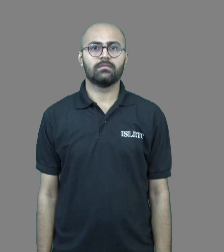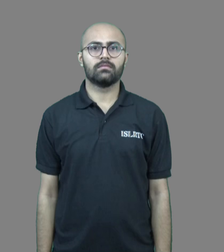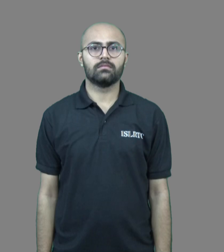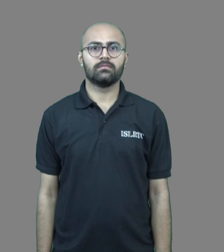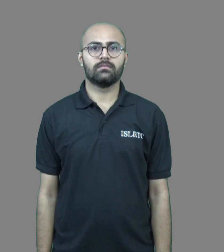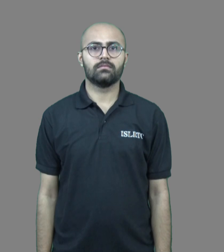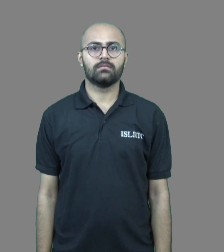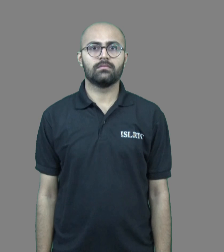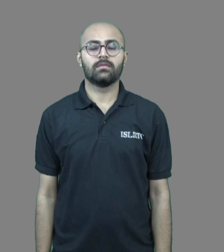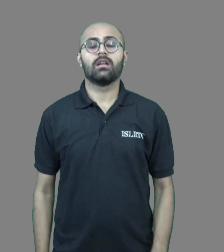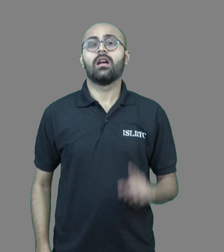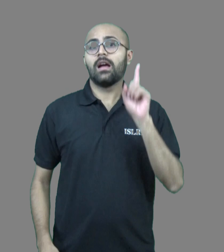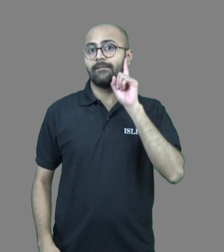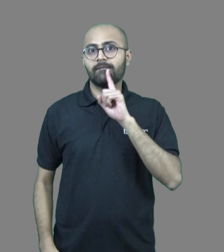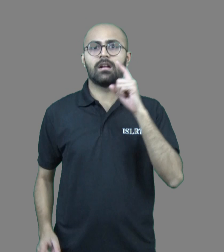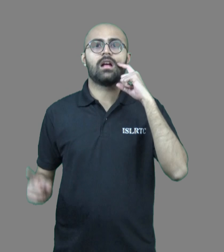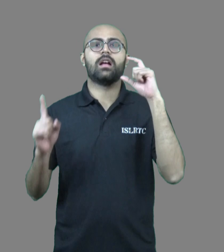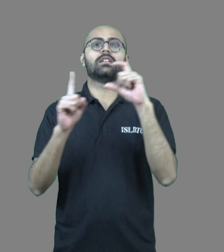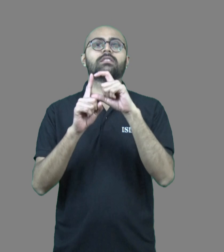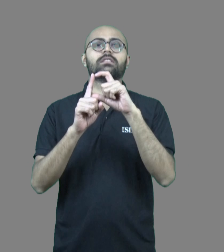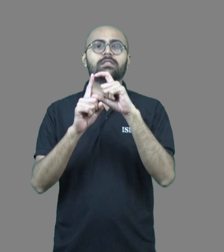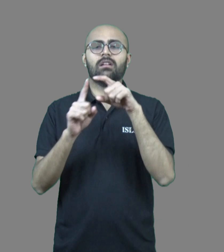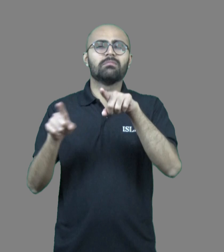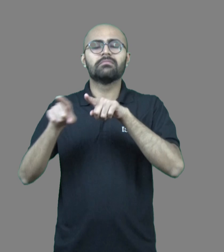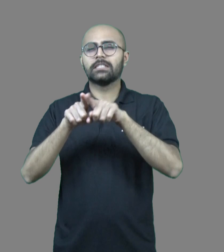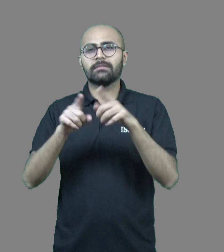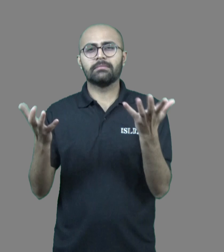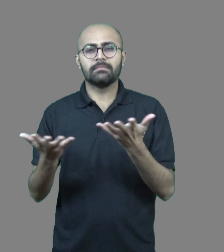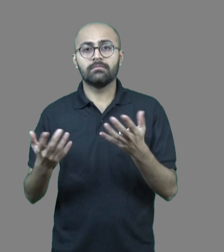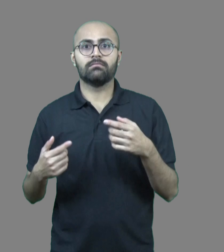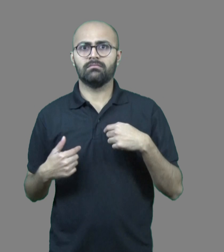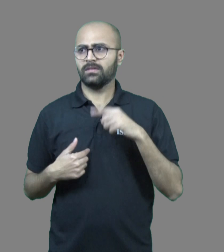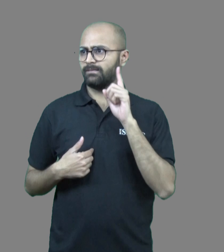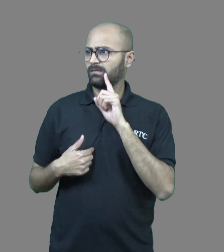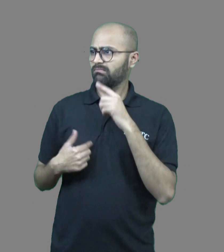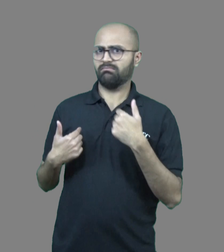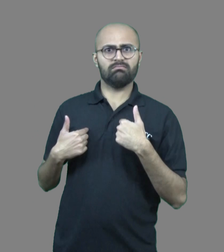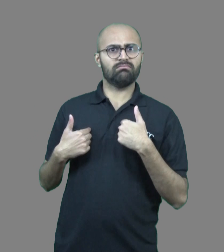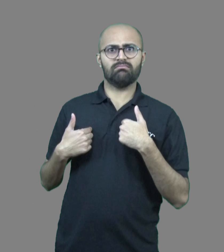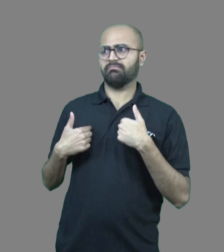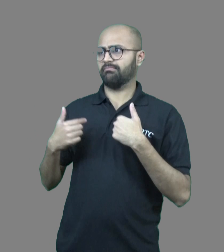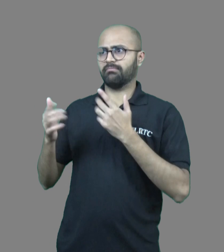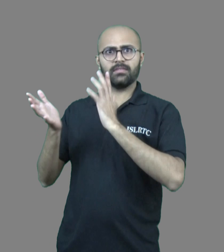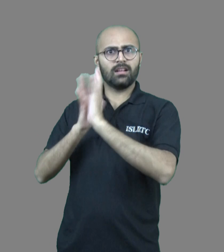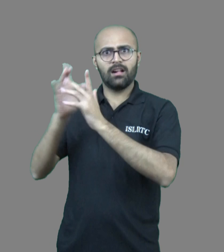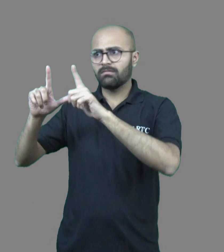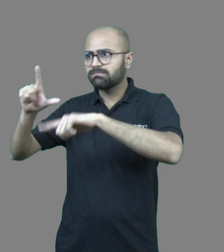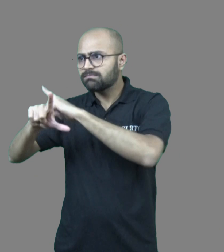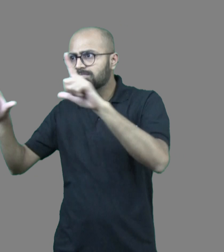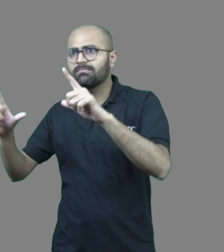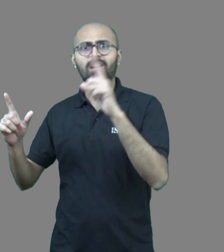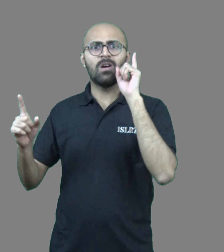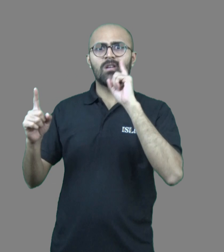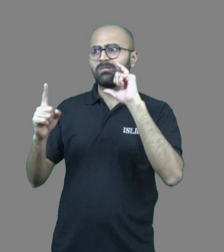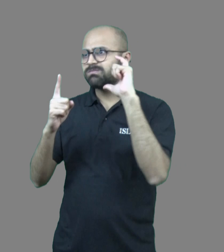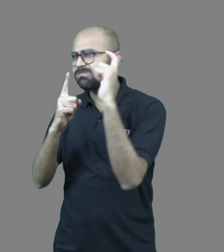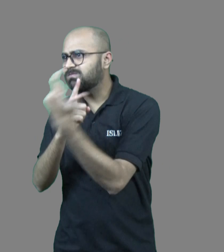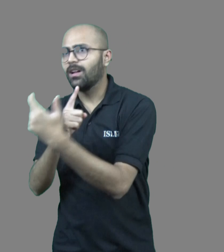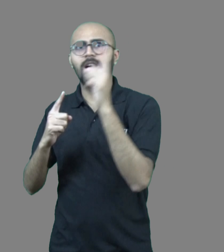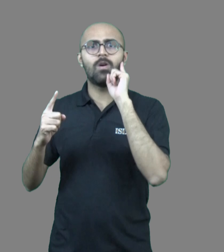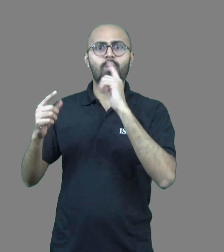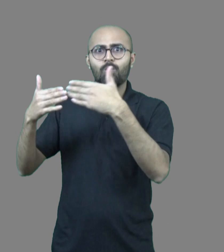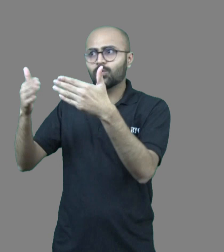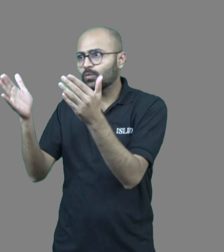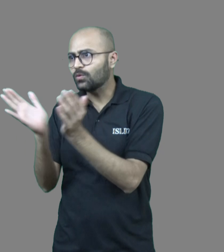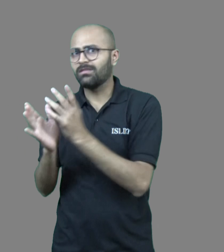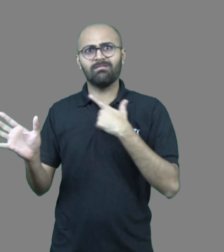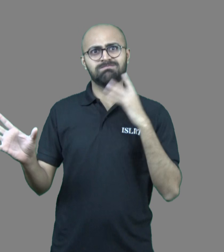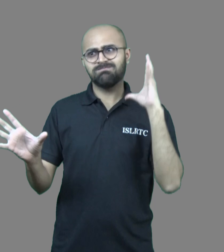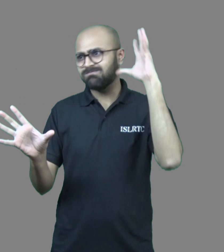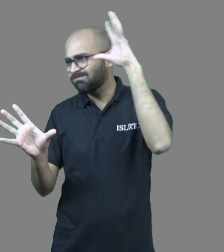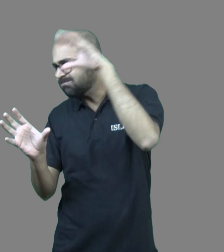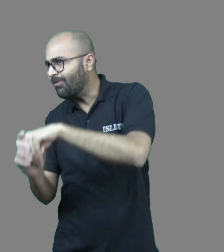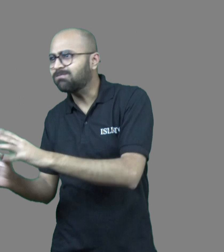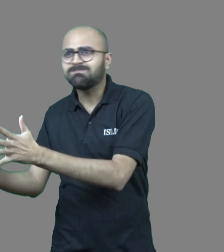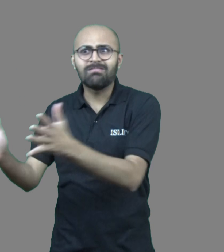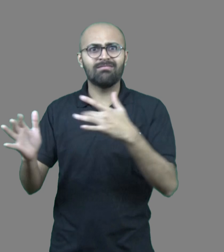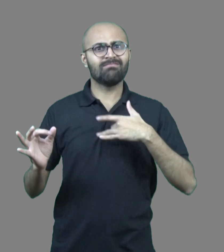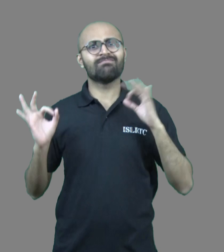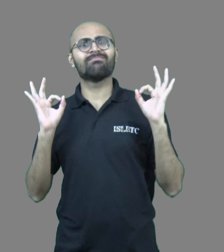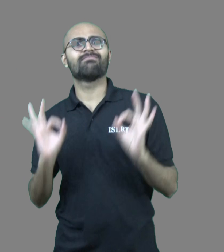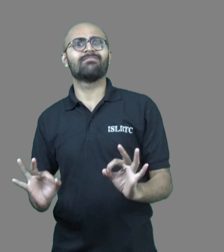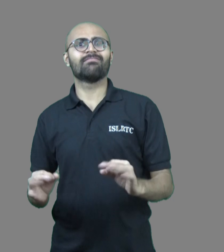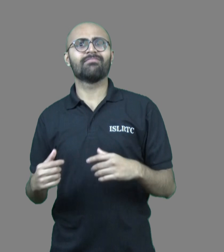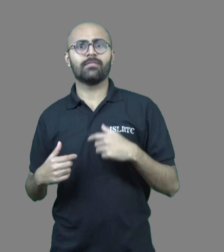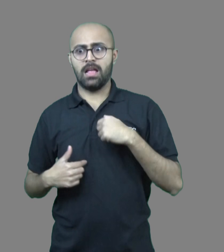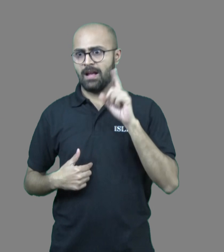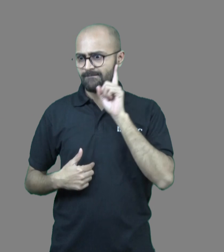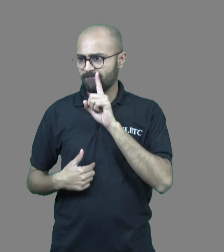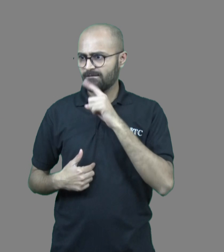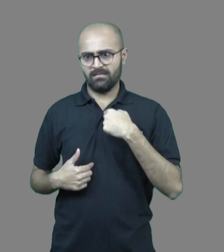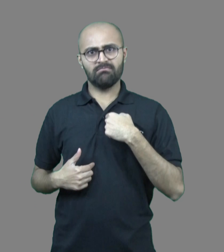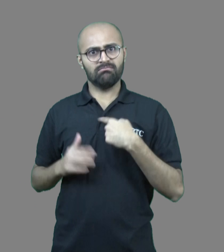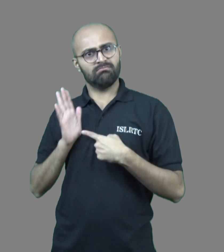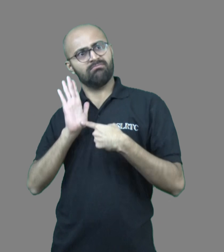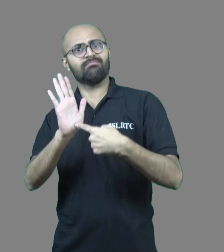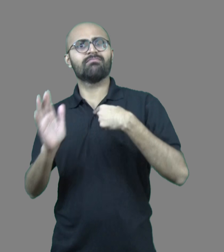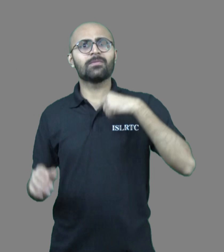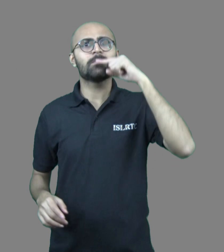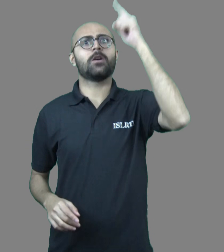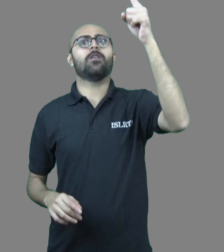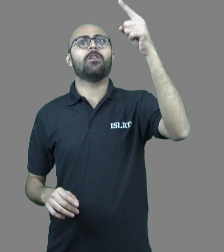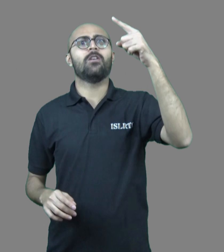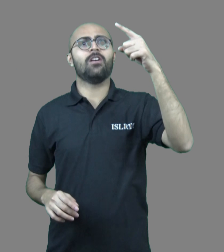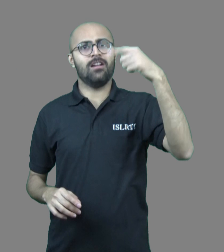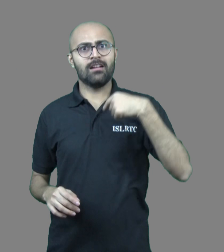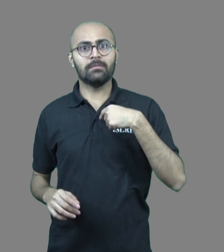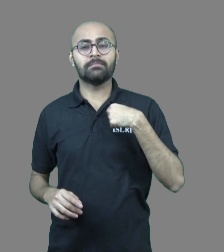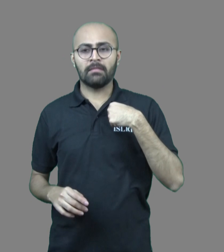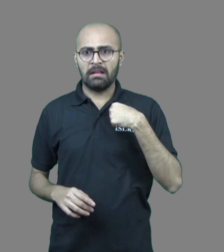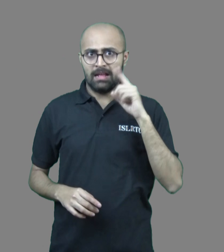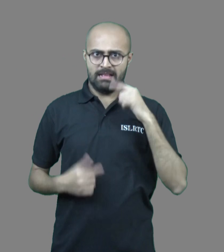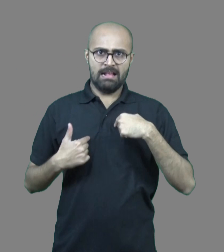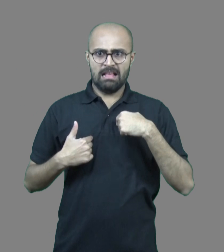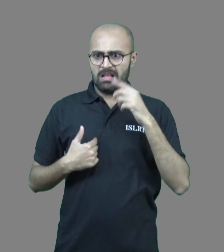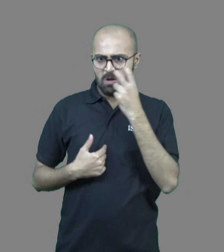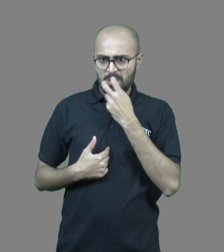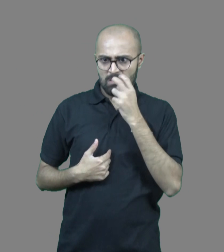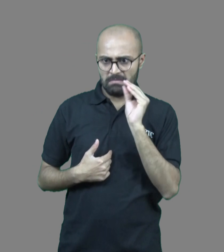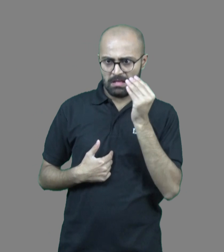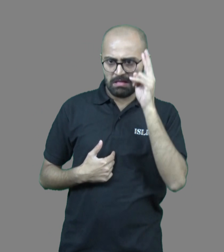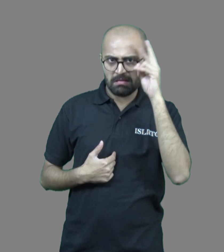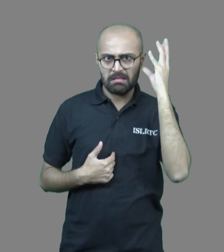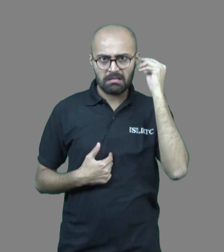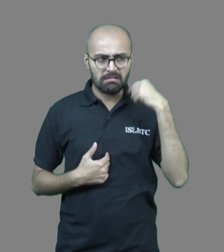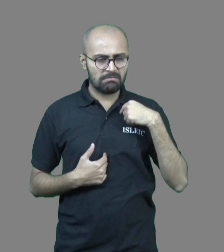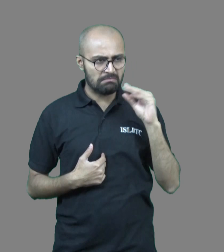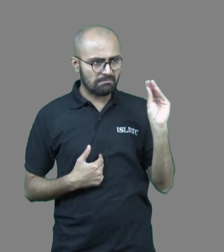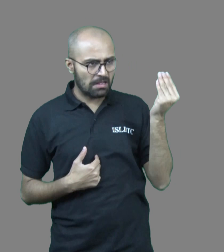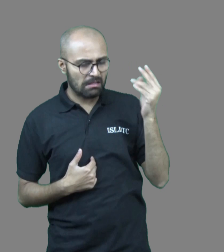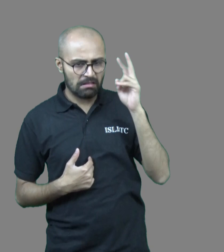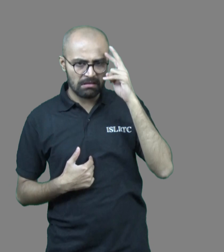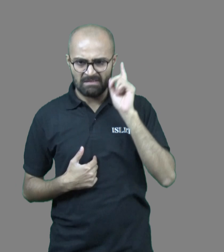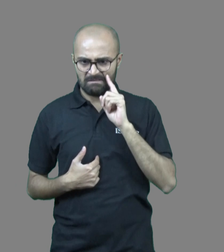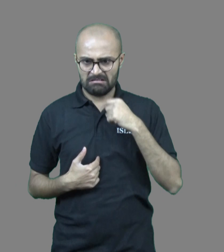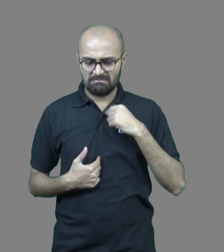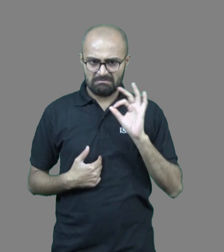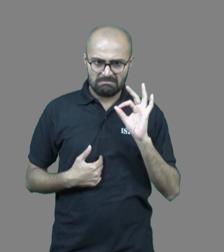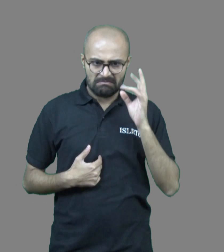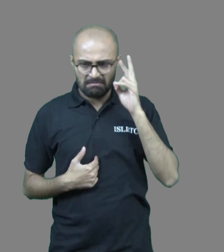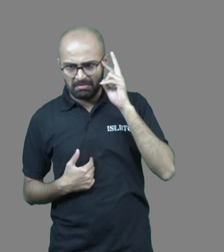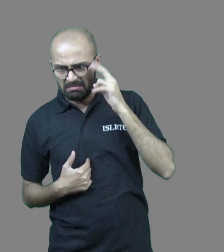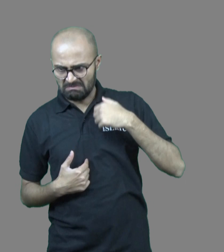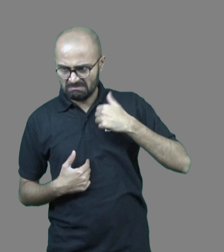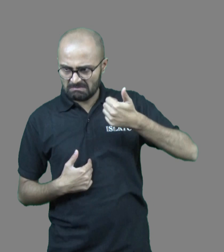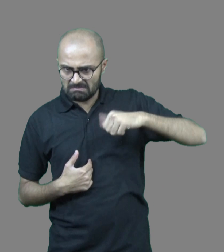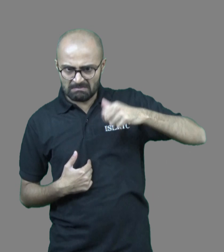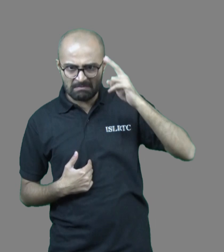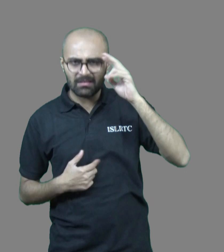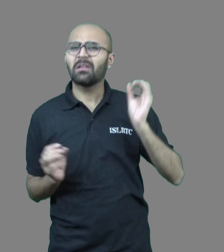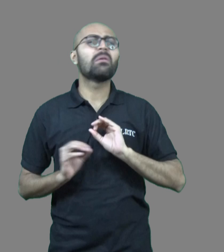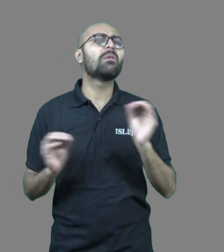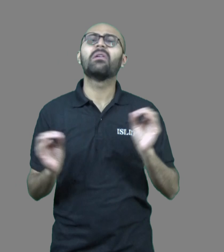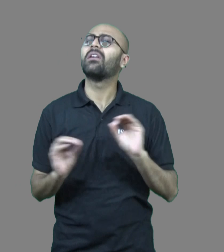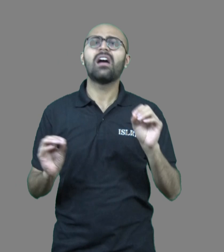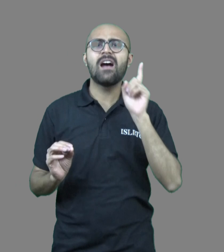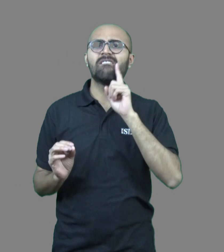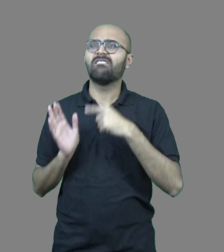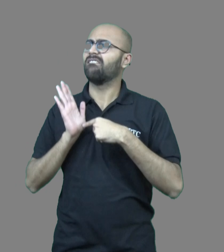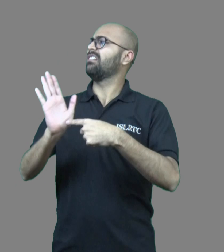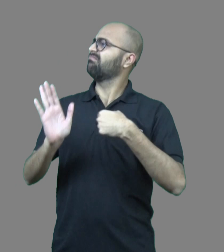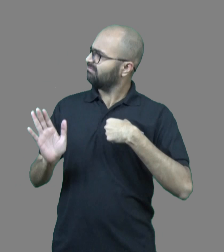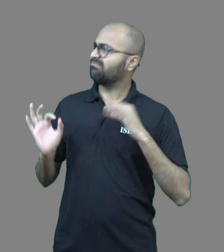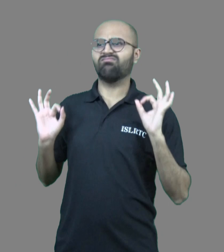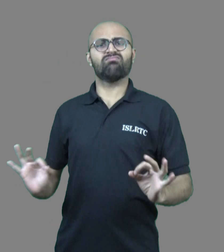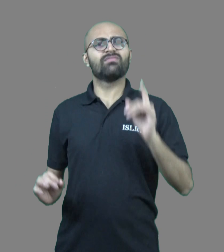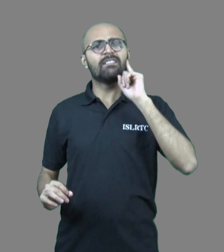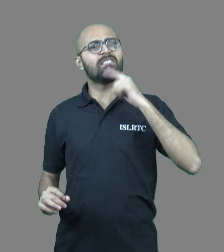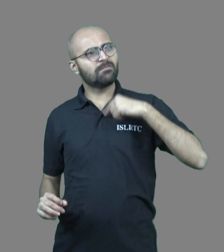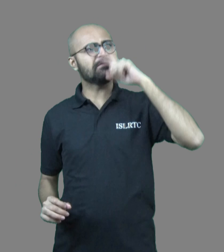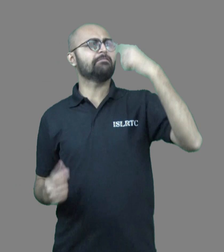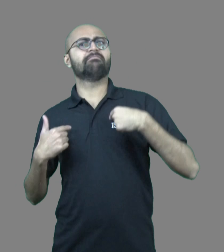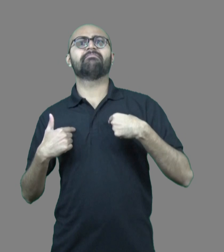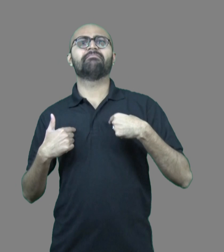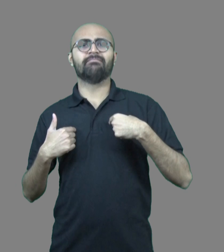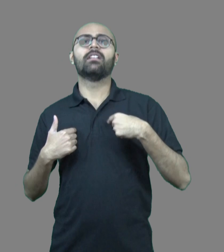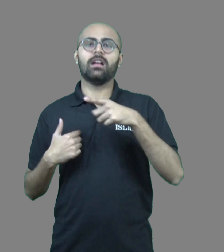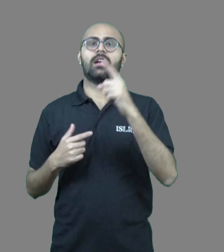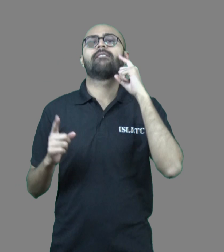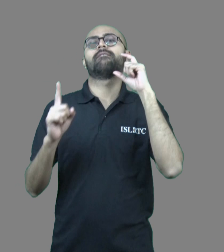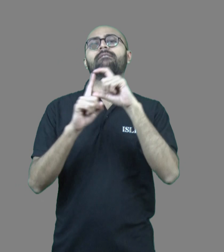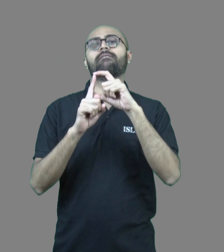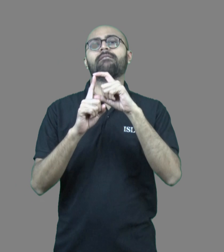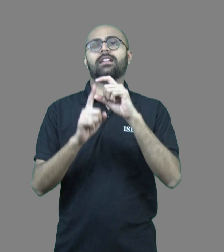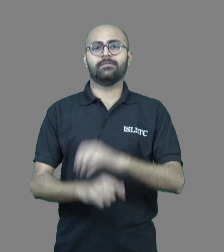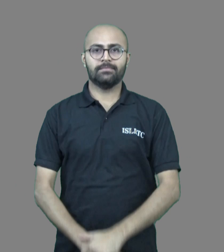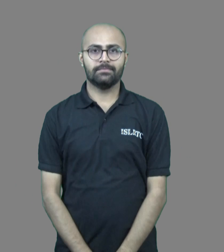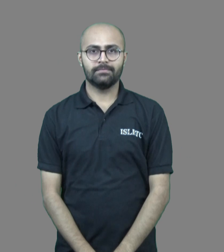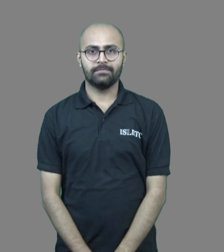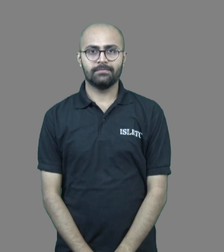Deaf Identity